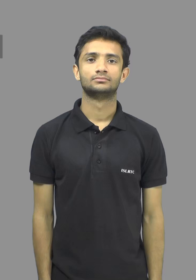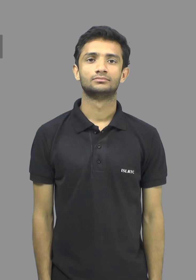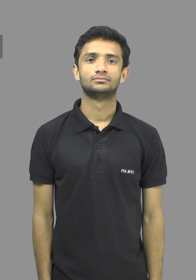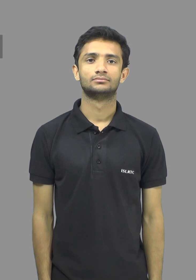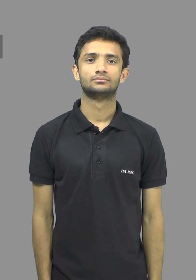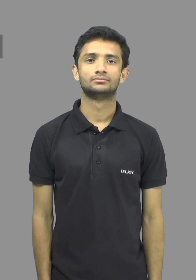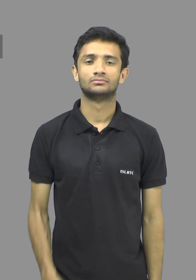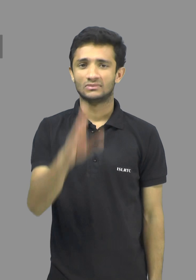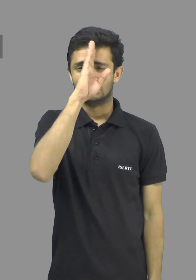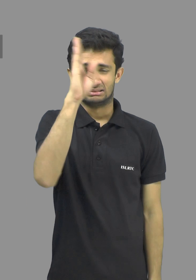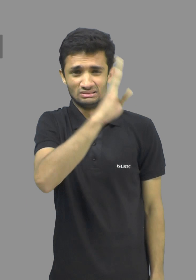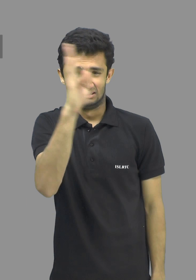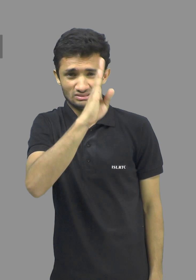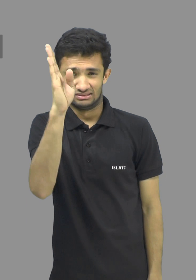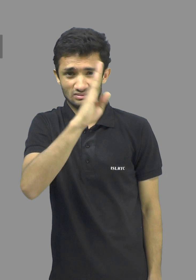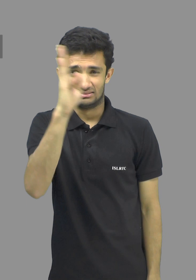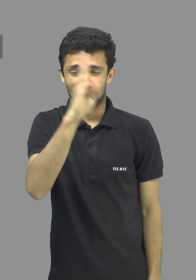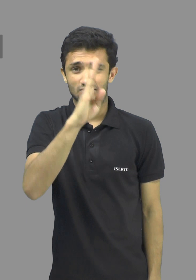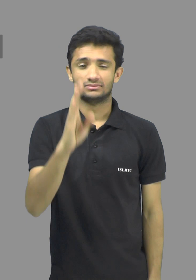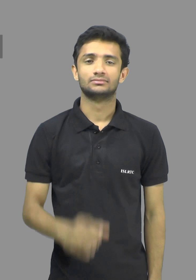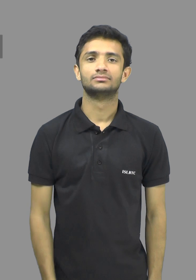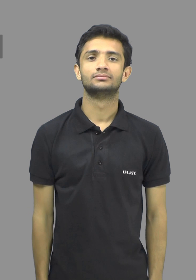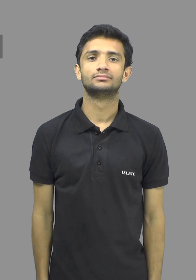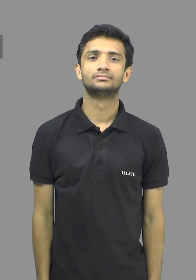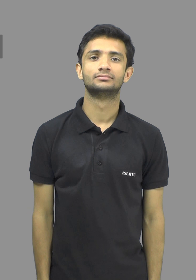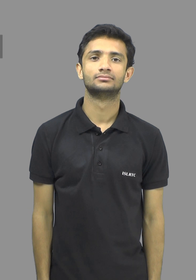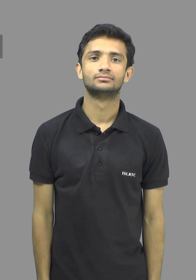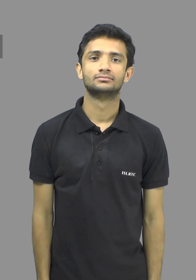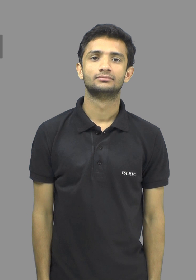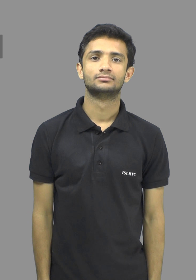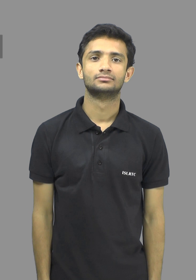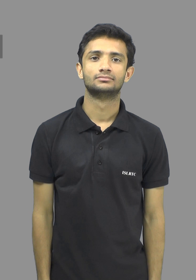Confused